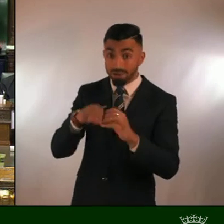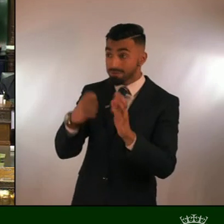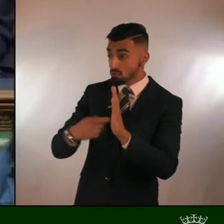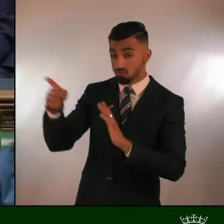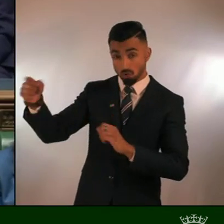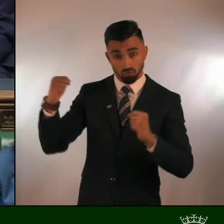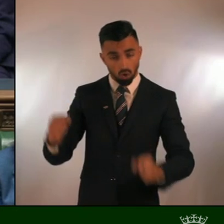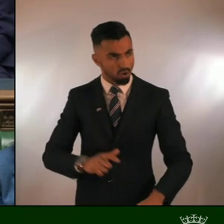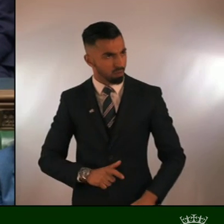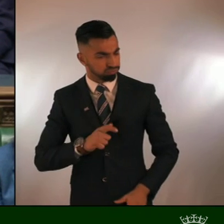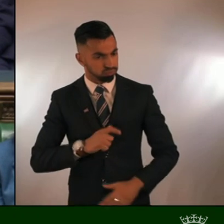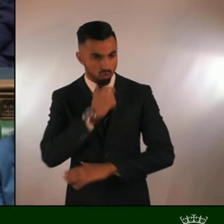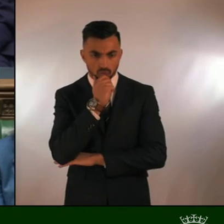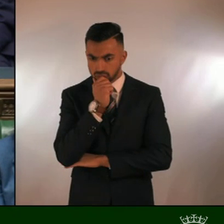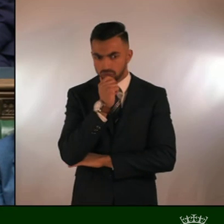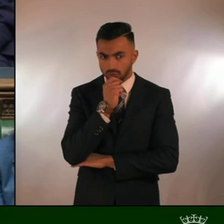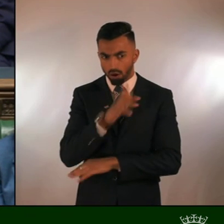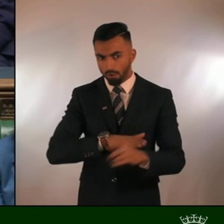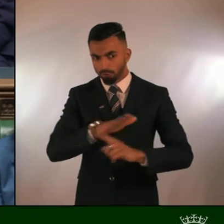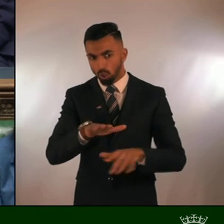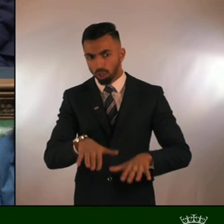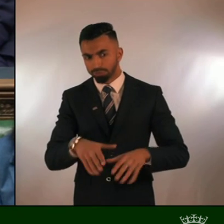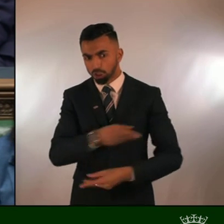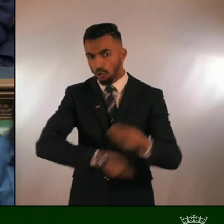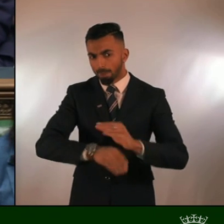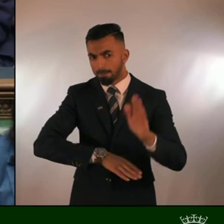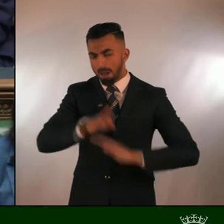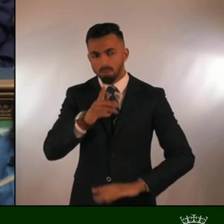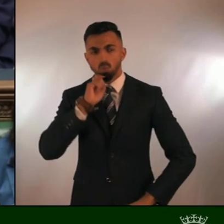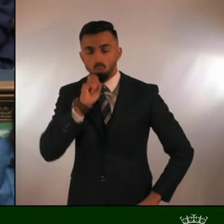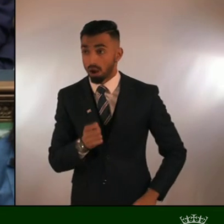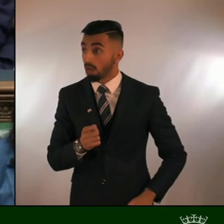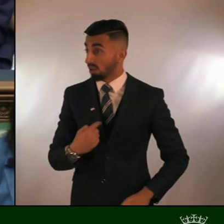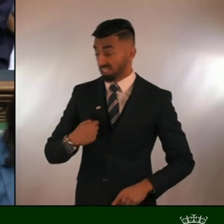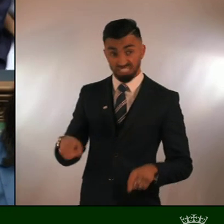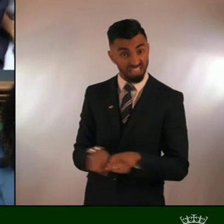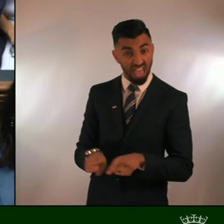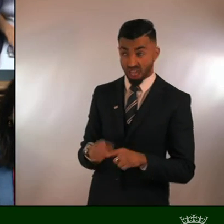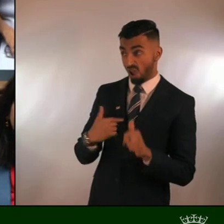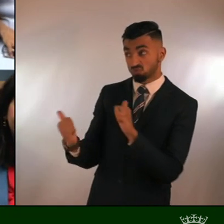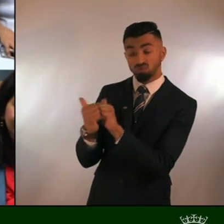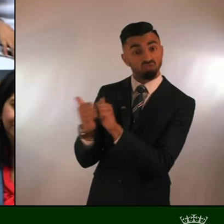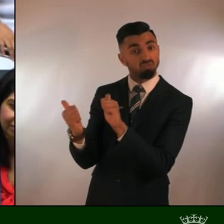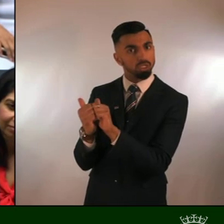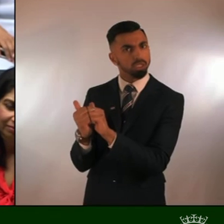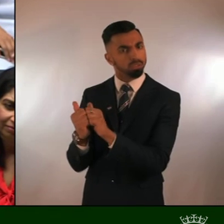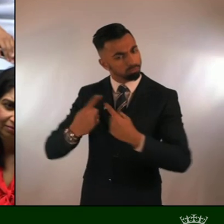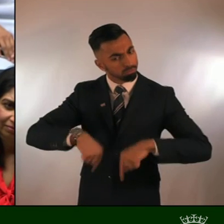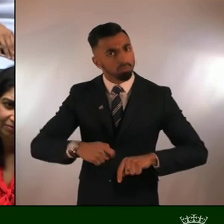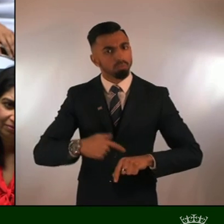More investment and higher growth mean more jobs and higher wages.